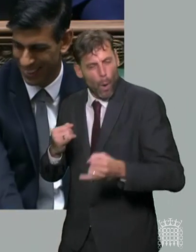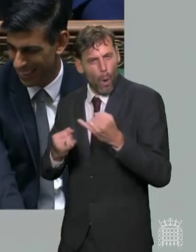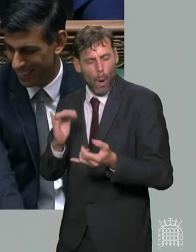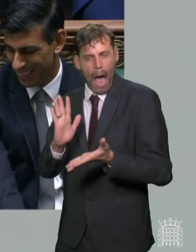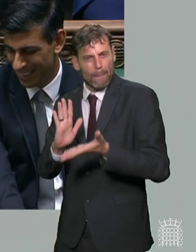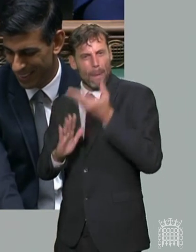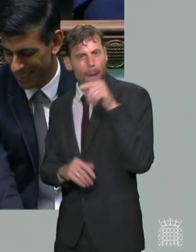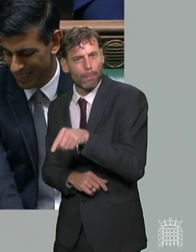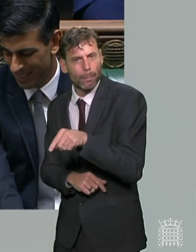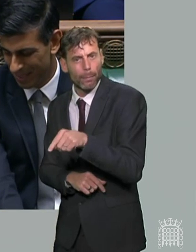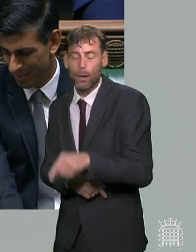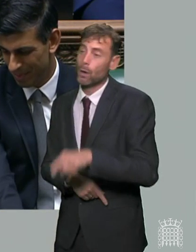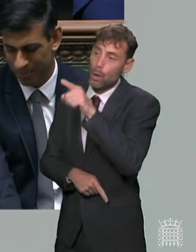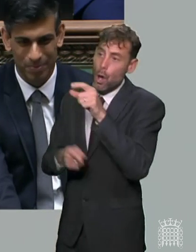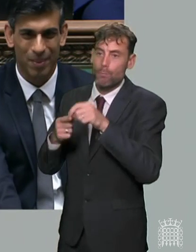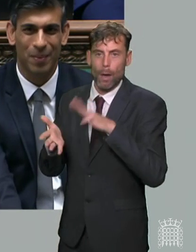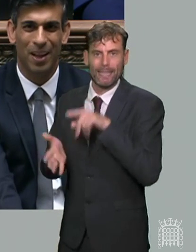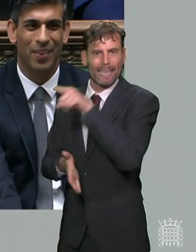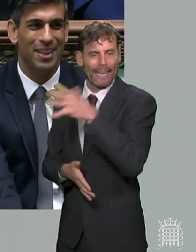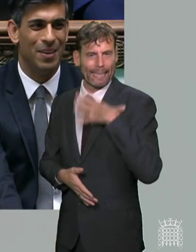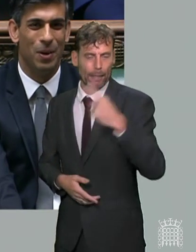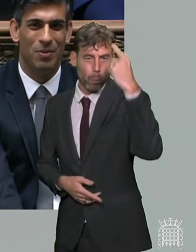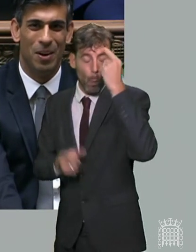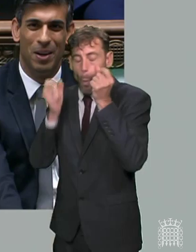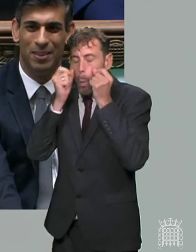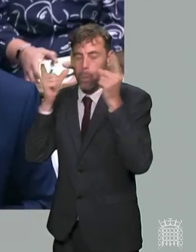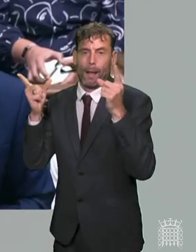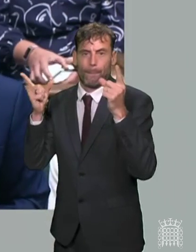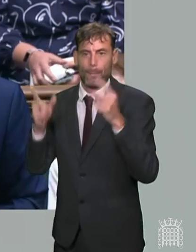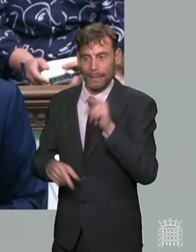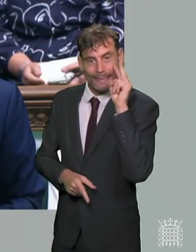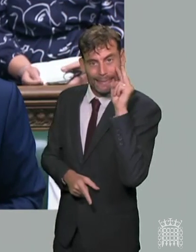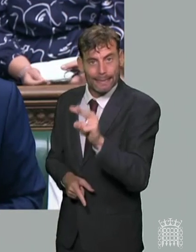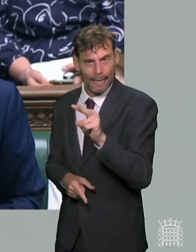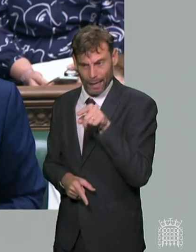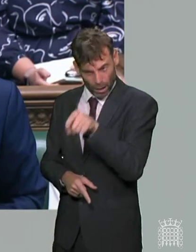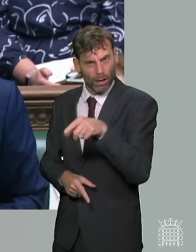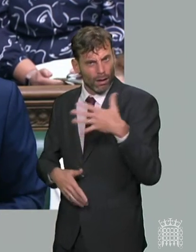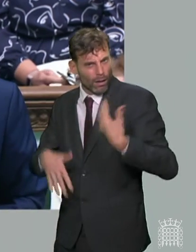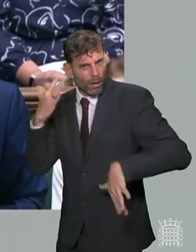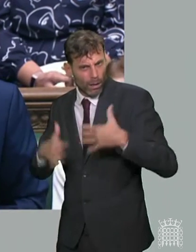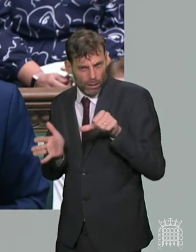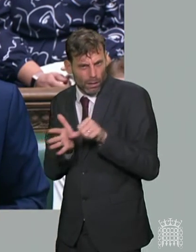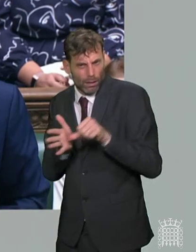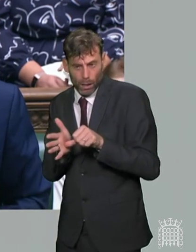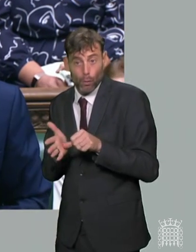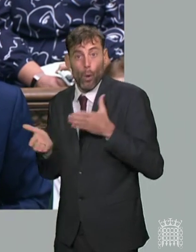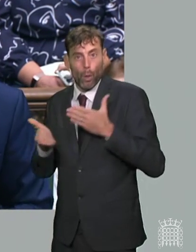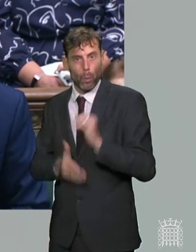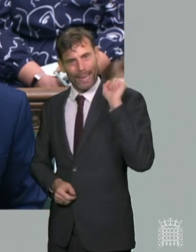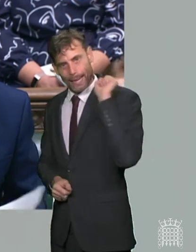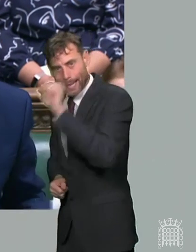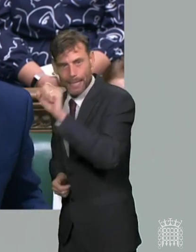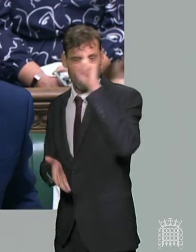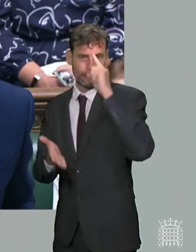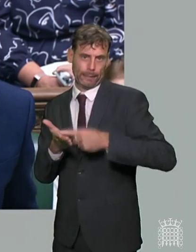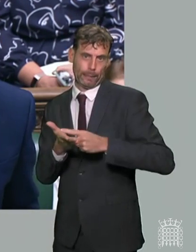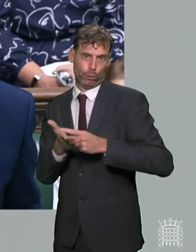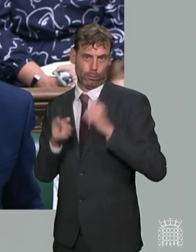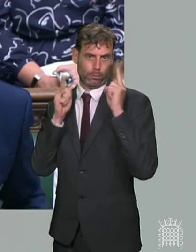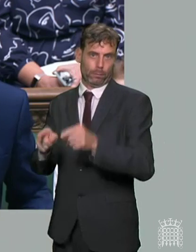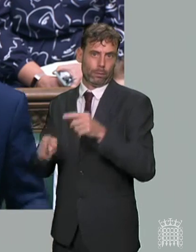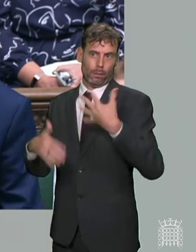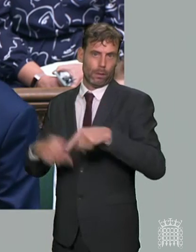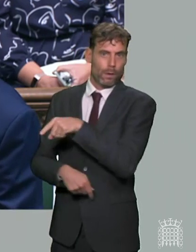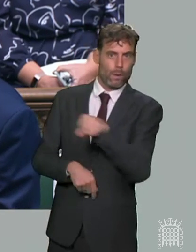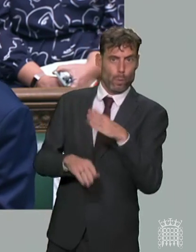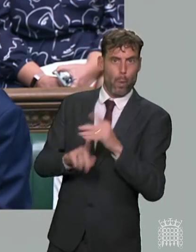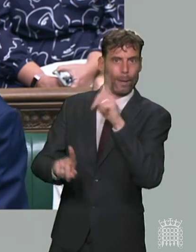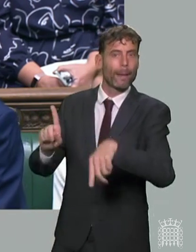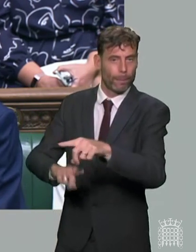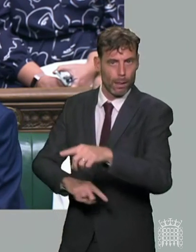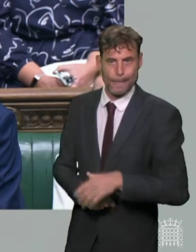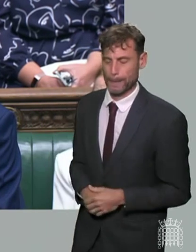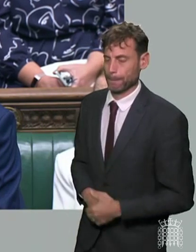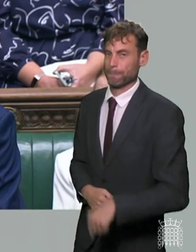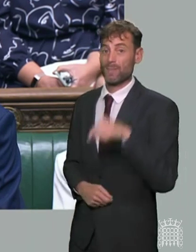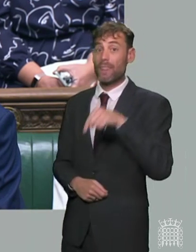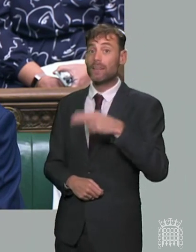The Prime Minister needs to get real and understand the terrible impact of his decisions on working people across this country.